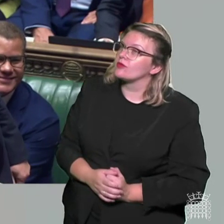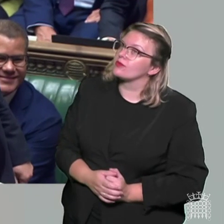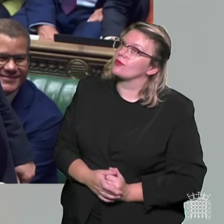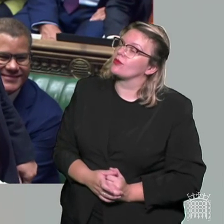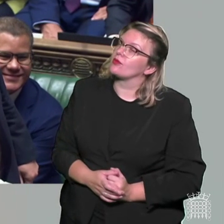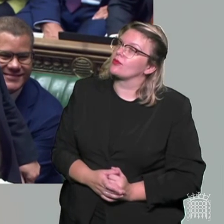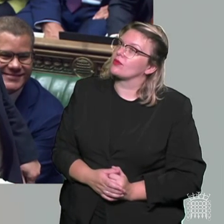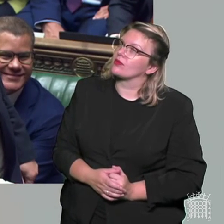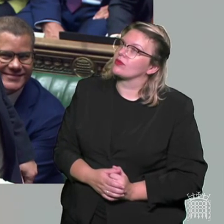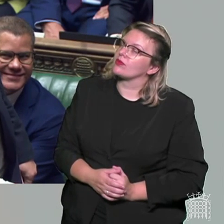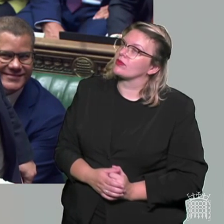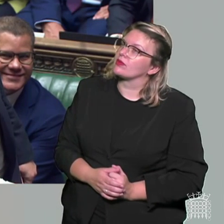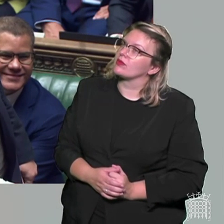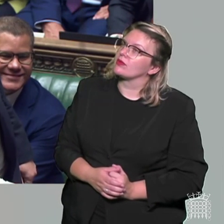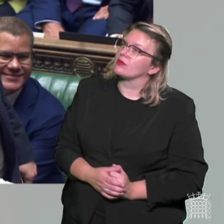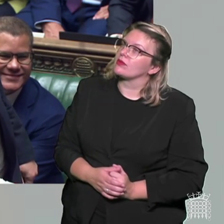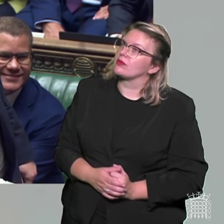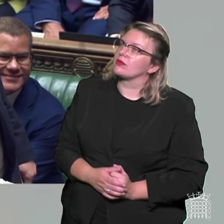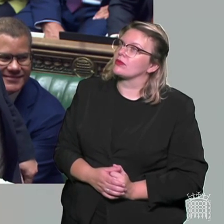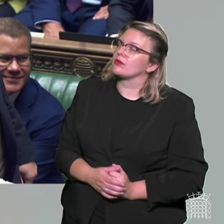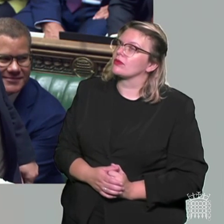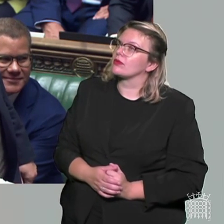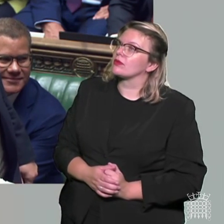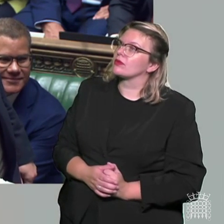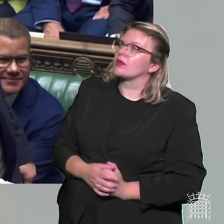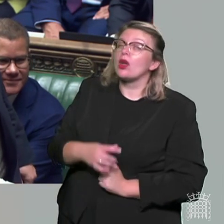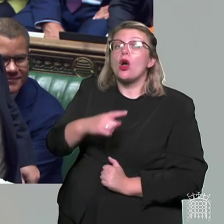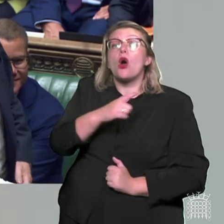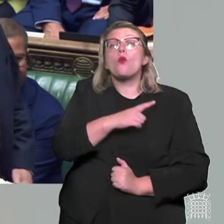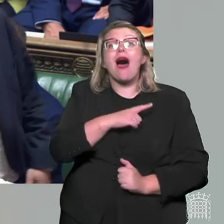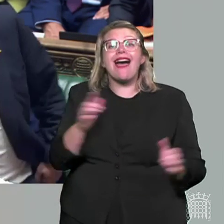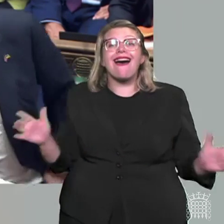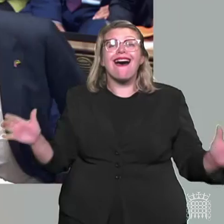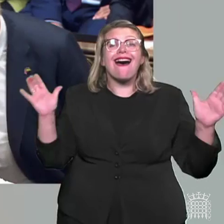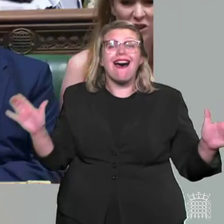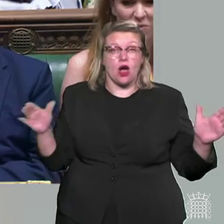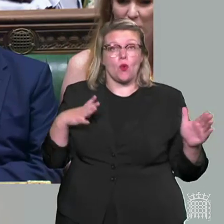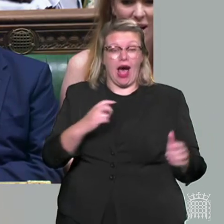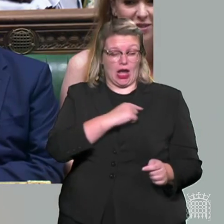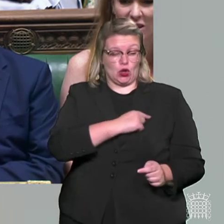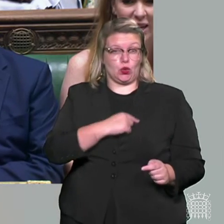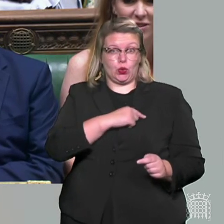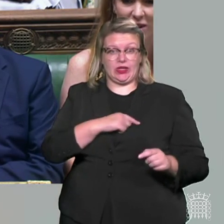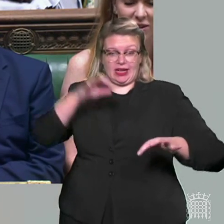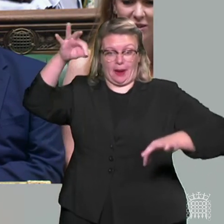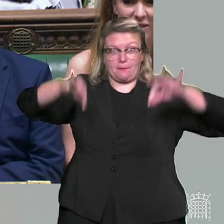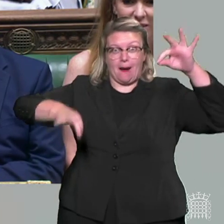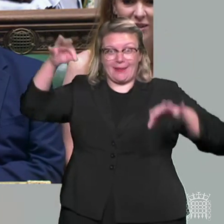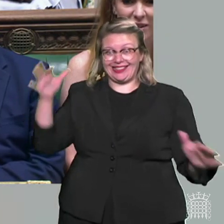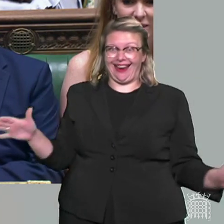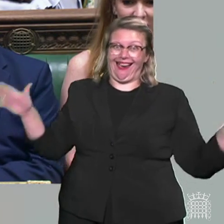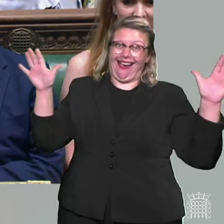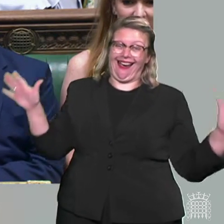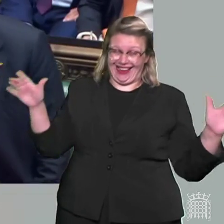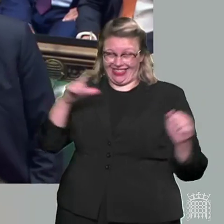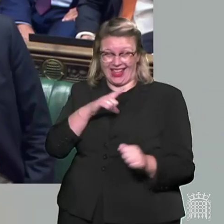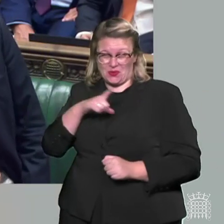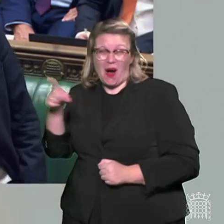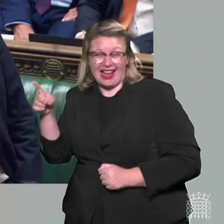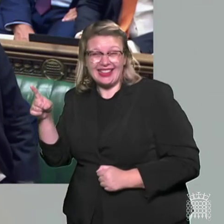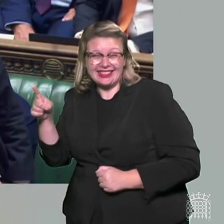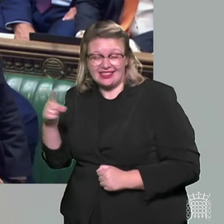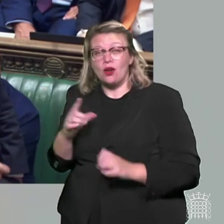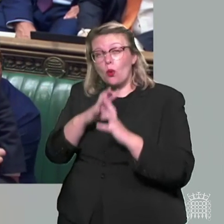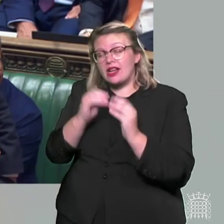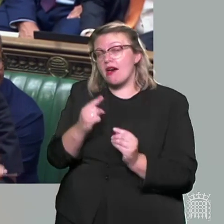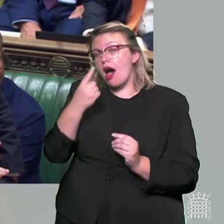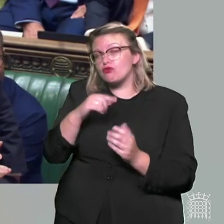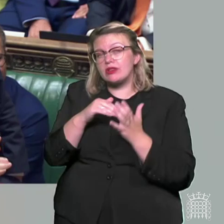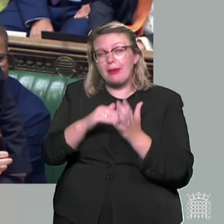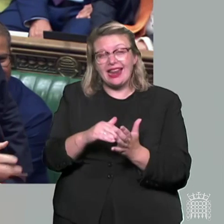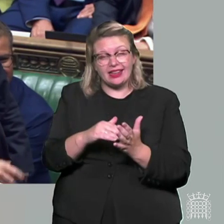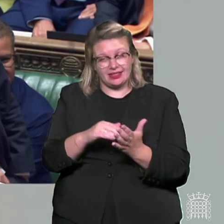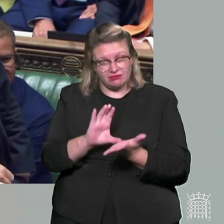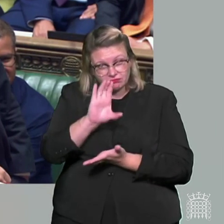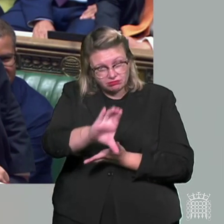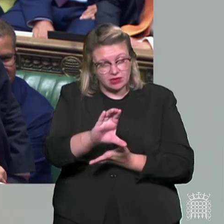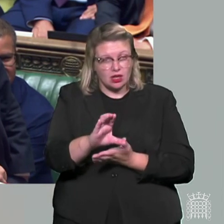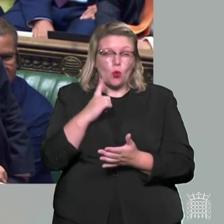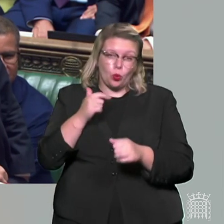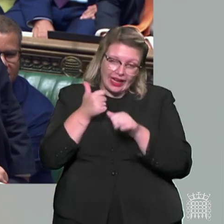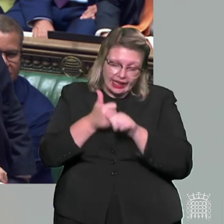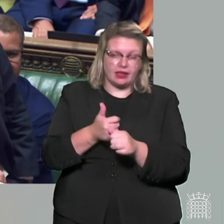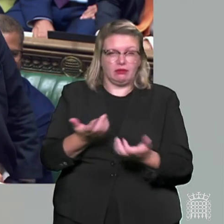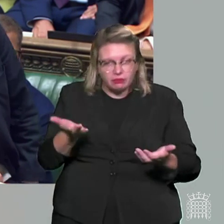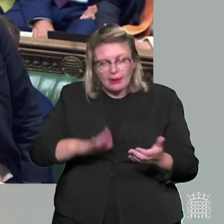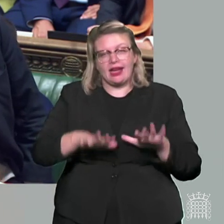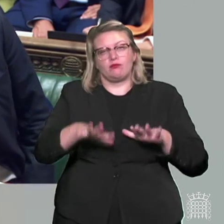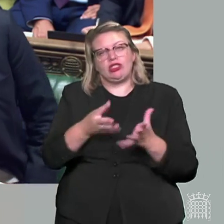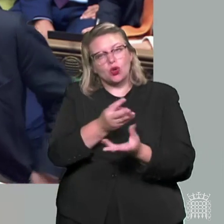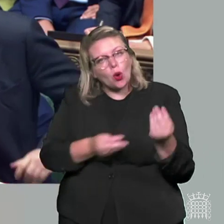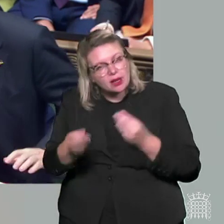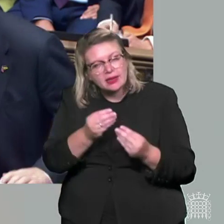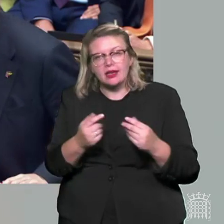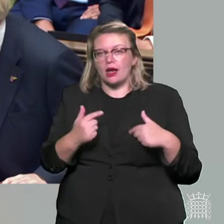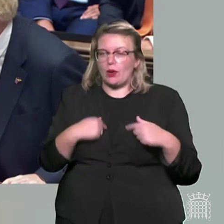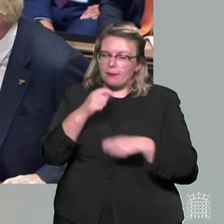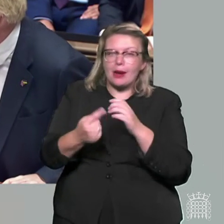That is the truth—£100 million. We have restored our democracy and our independence.